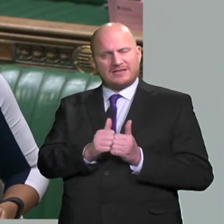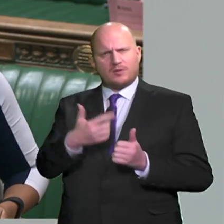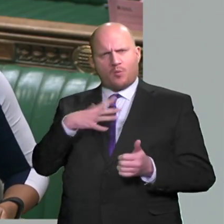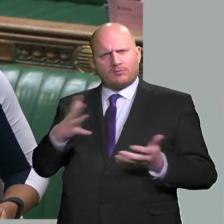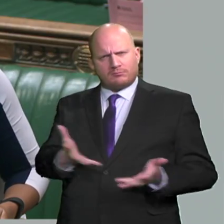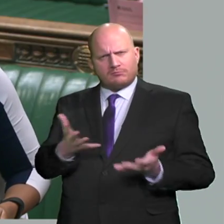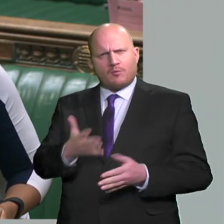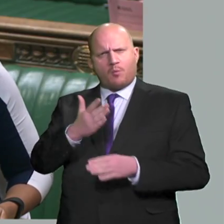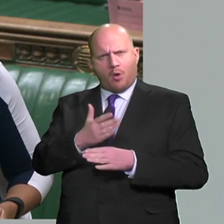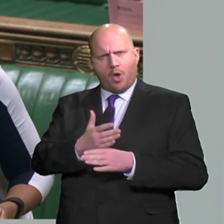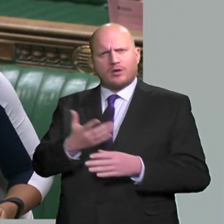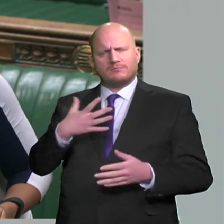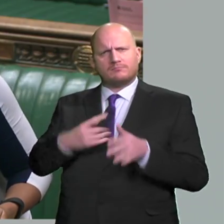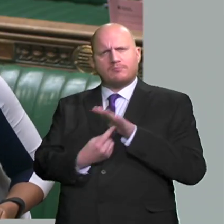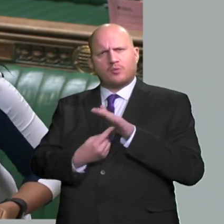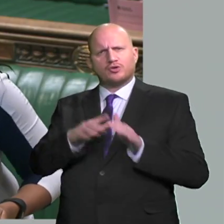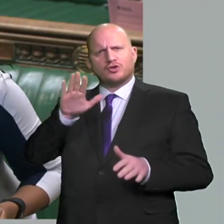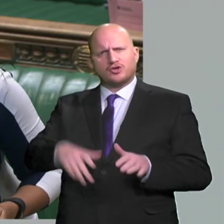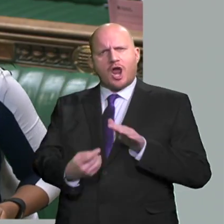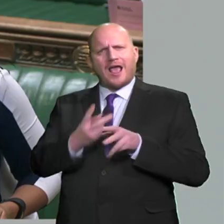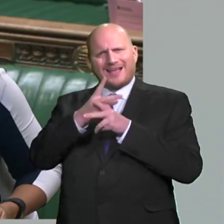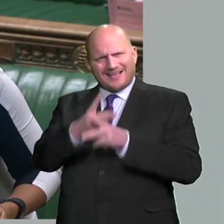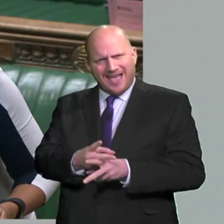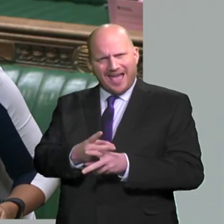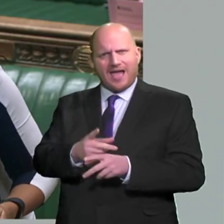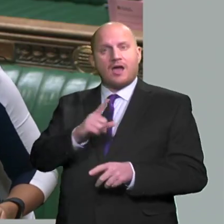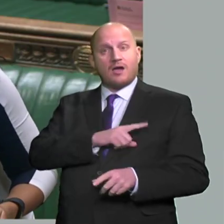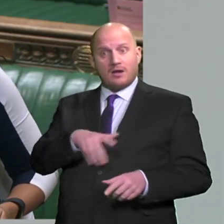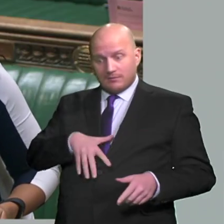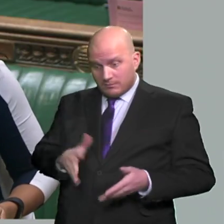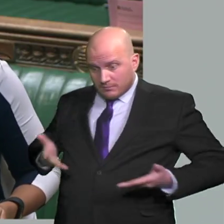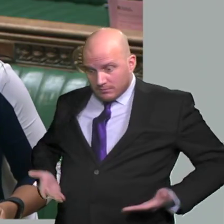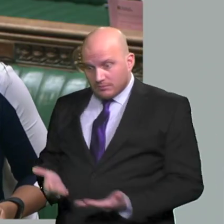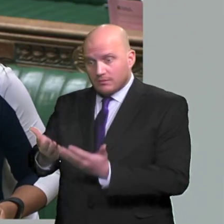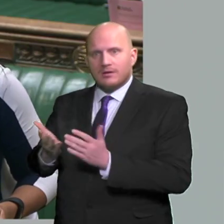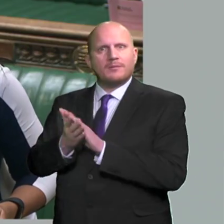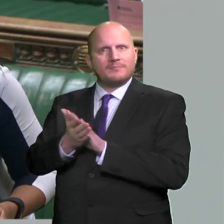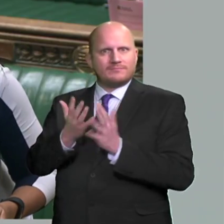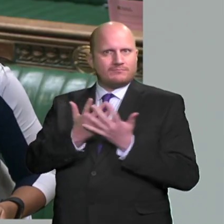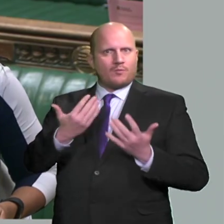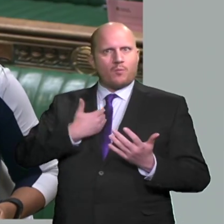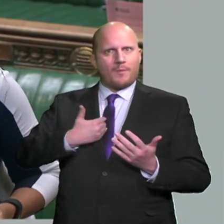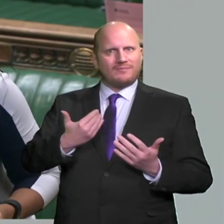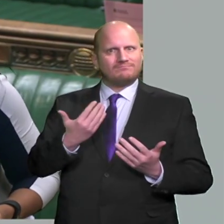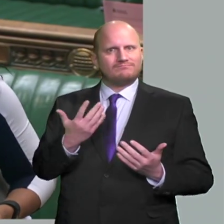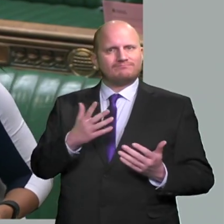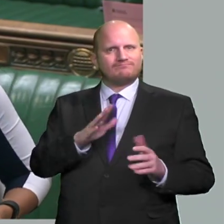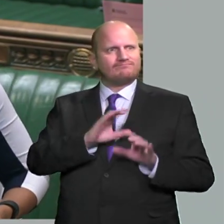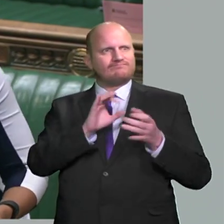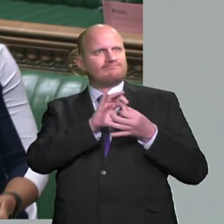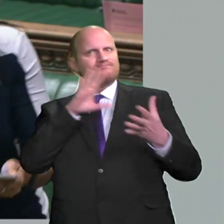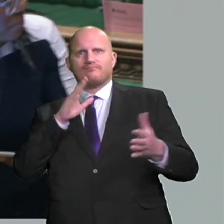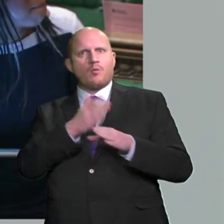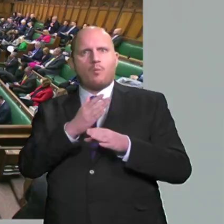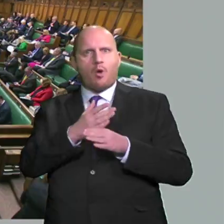Childcare is one of the reasons why women leave the workplace, and we are doing everything we can to support women to have appropriate childcare arrangements.